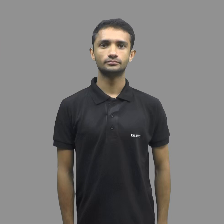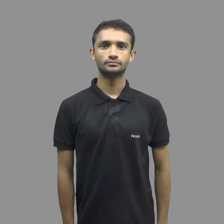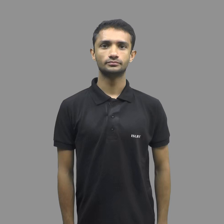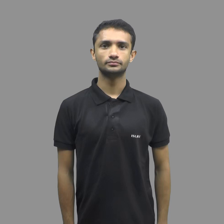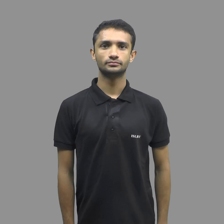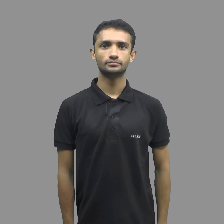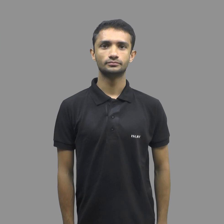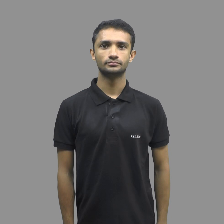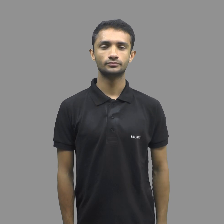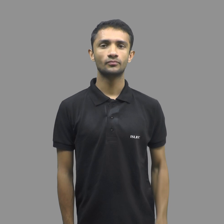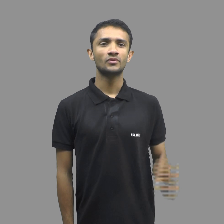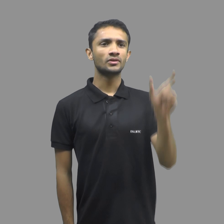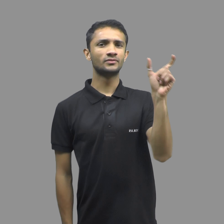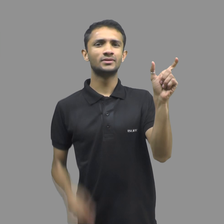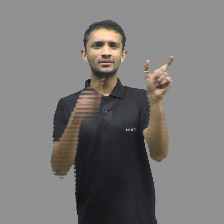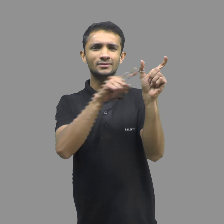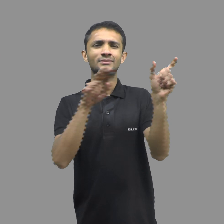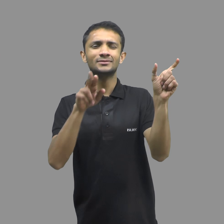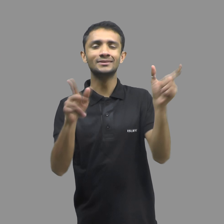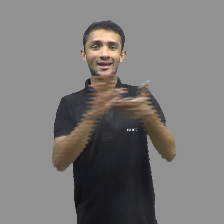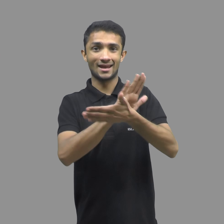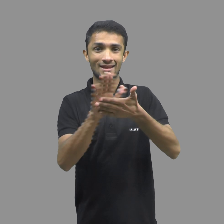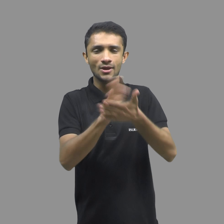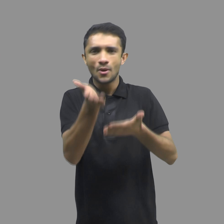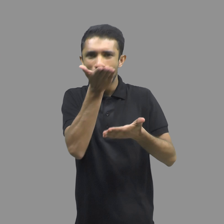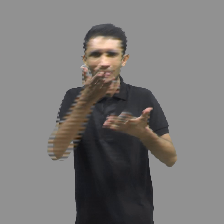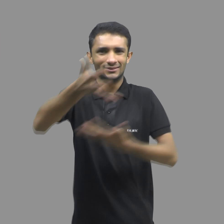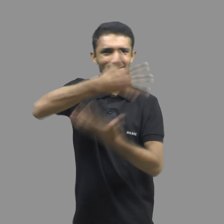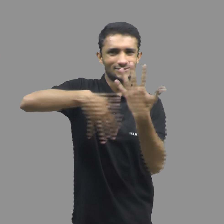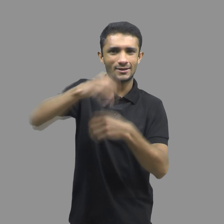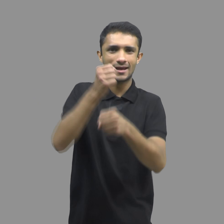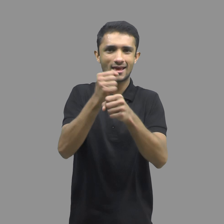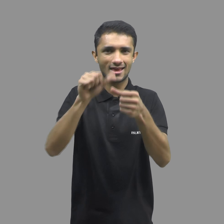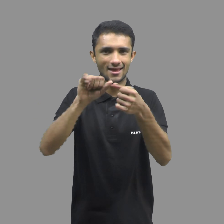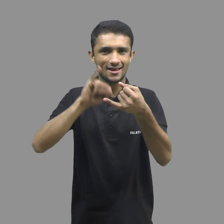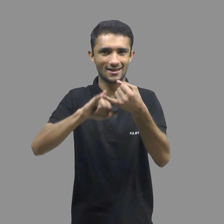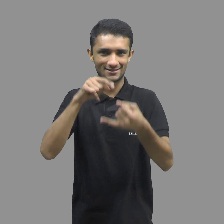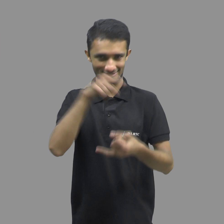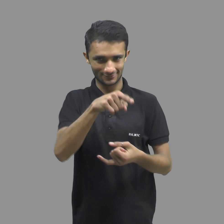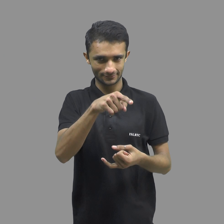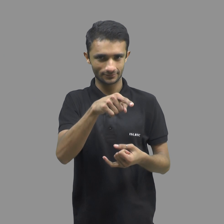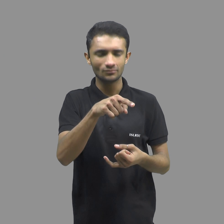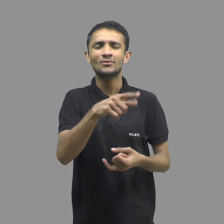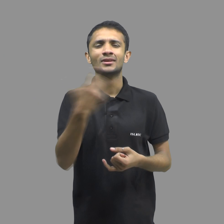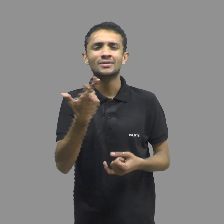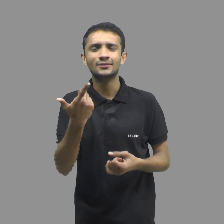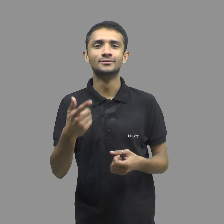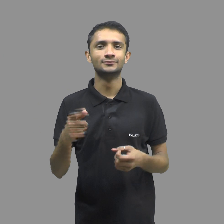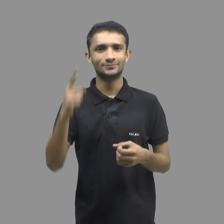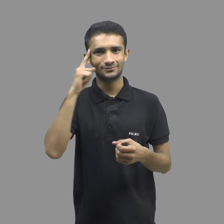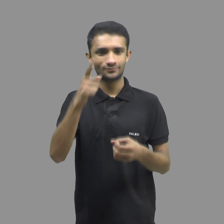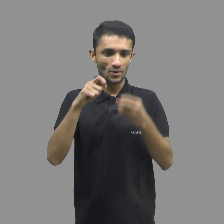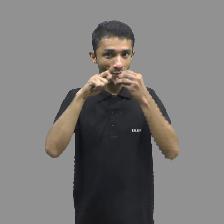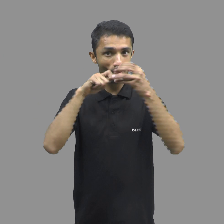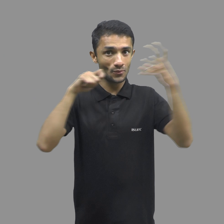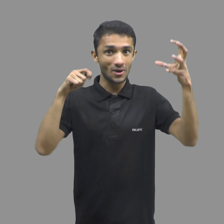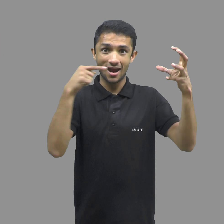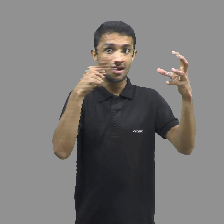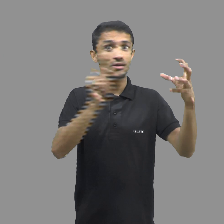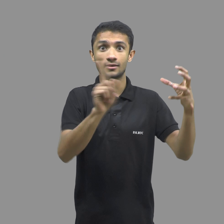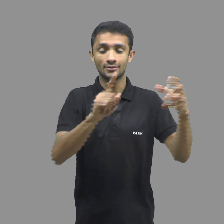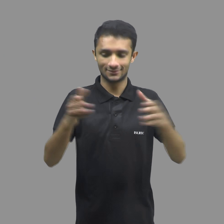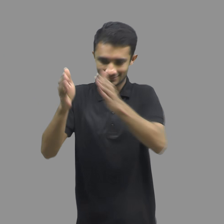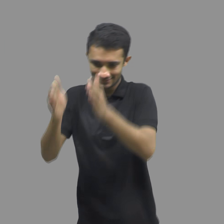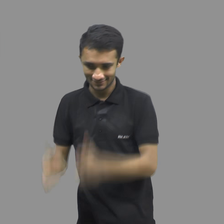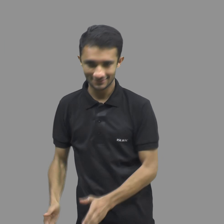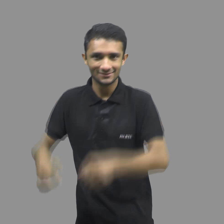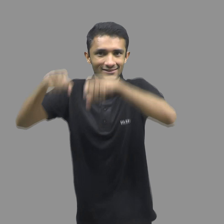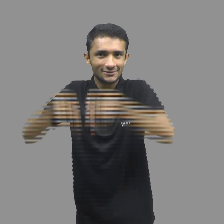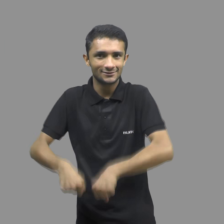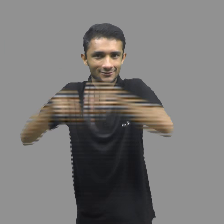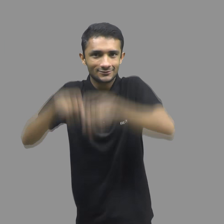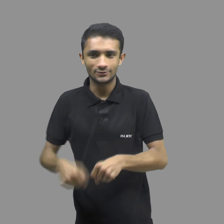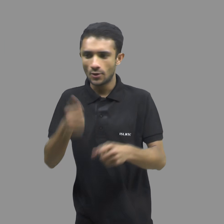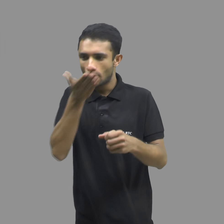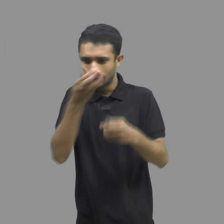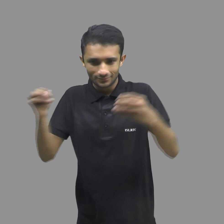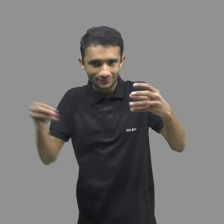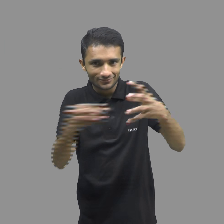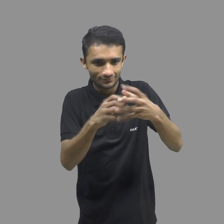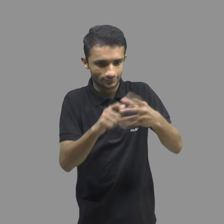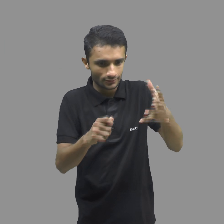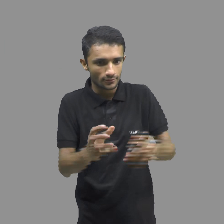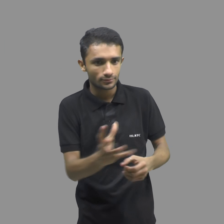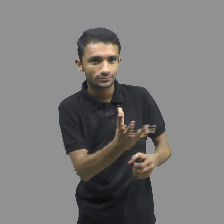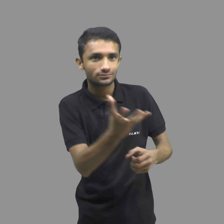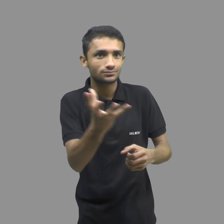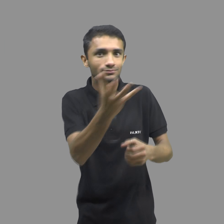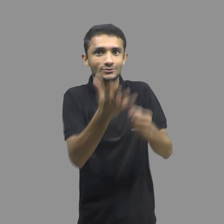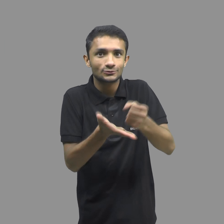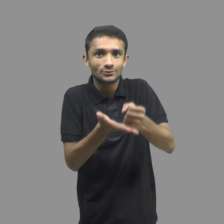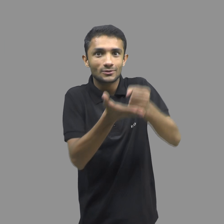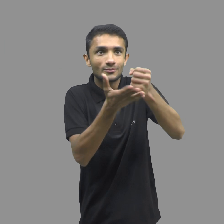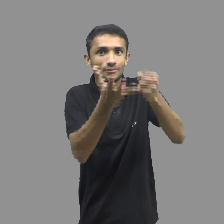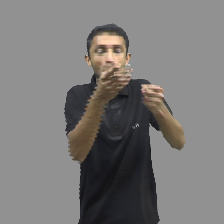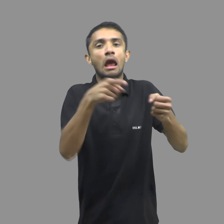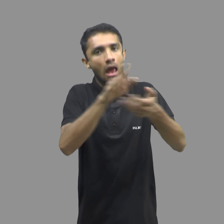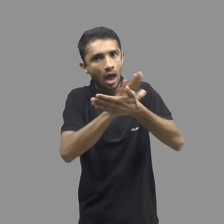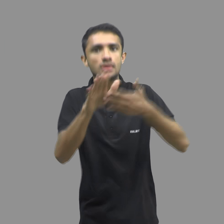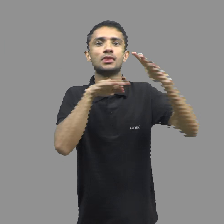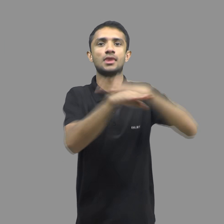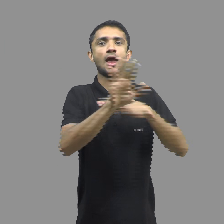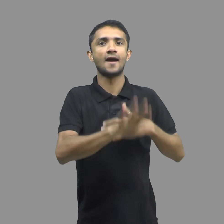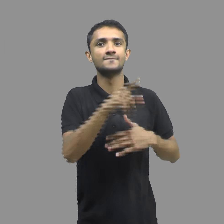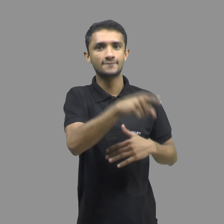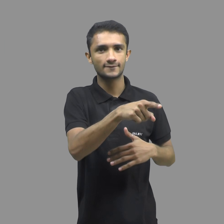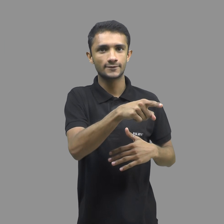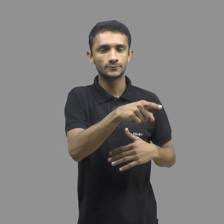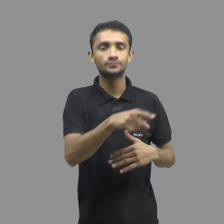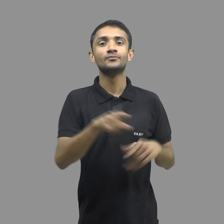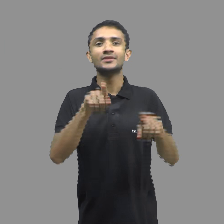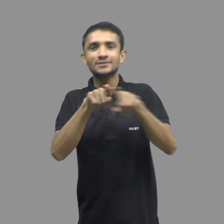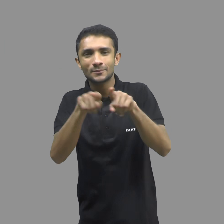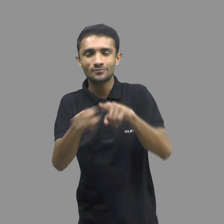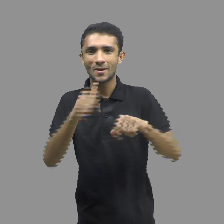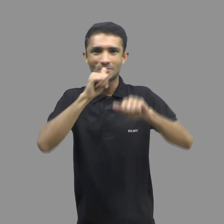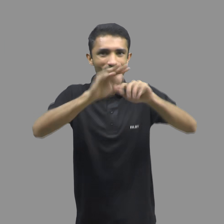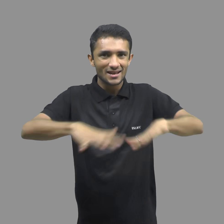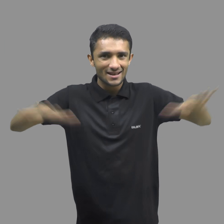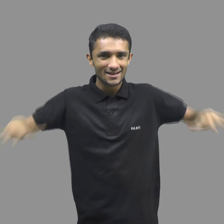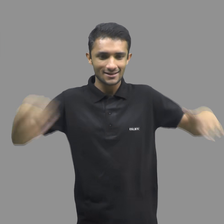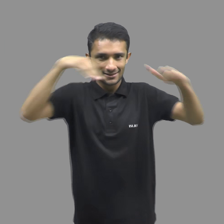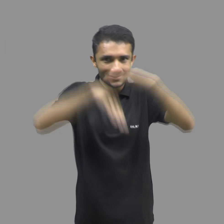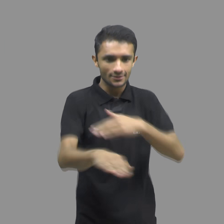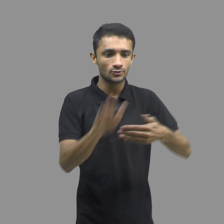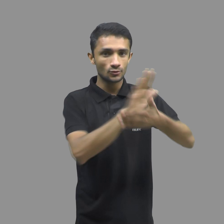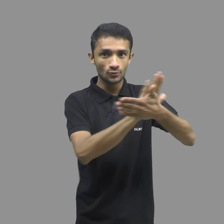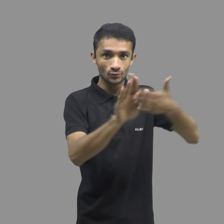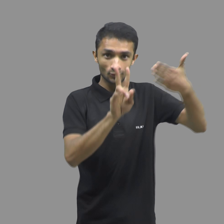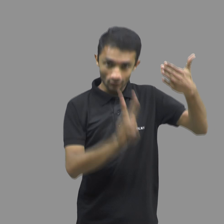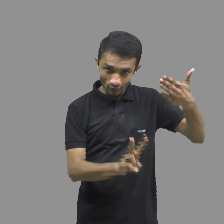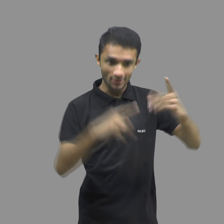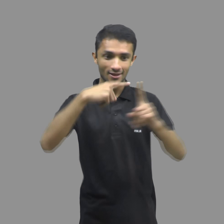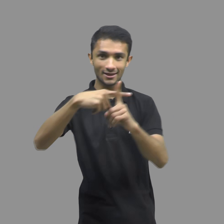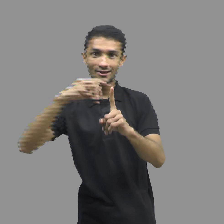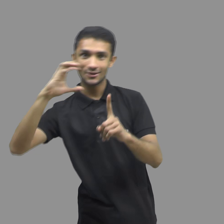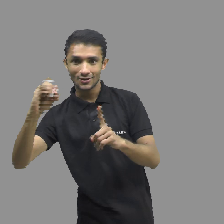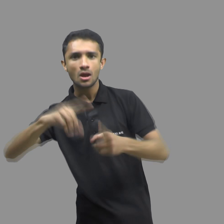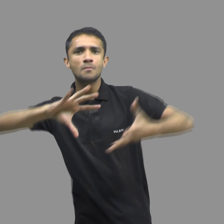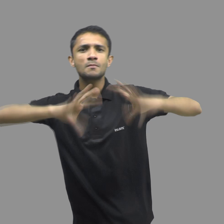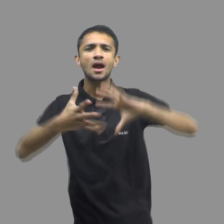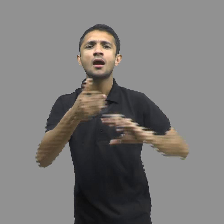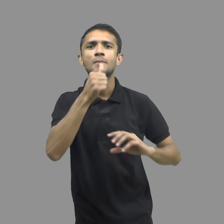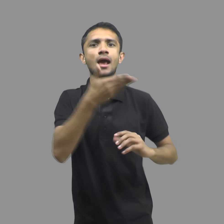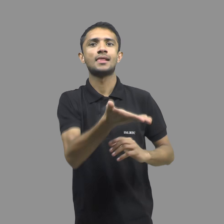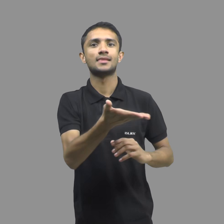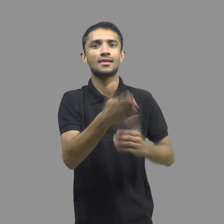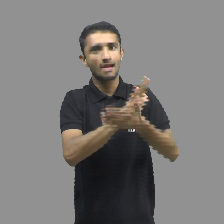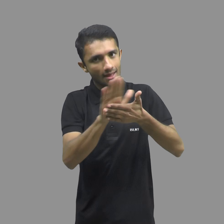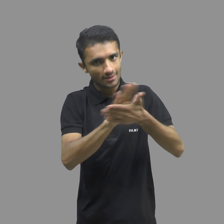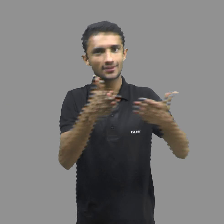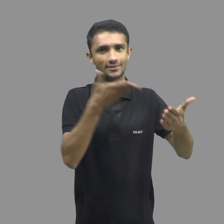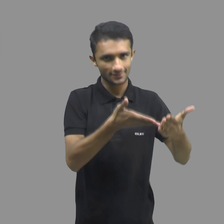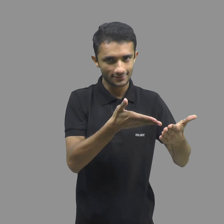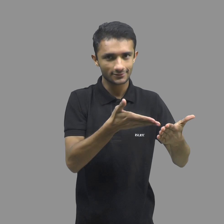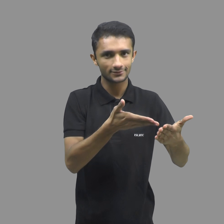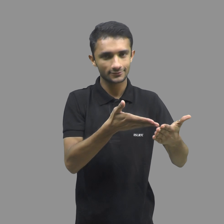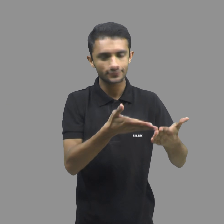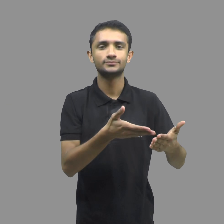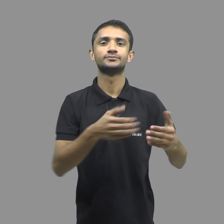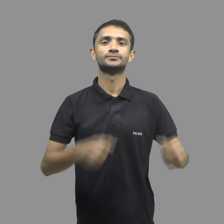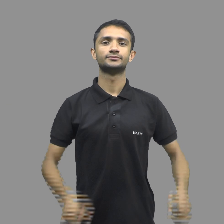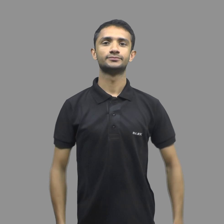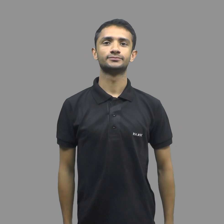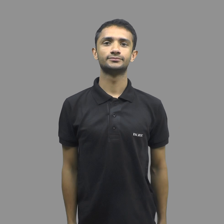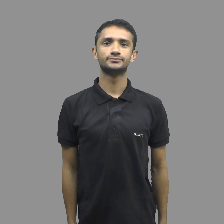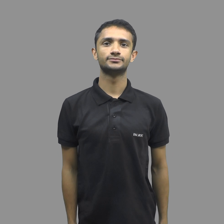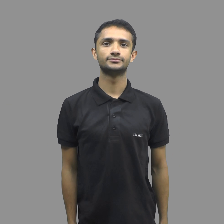Hydrogen